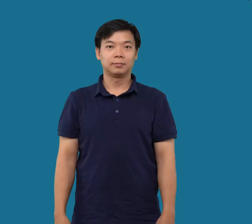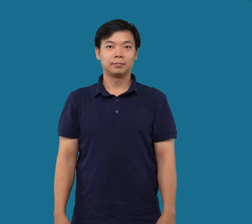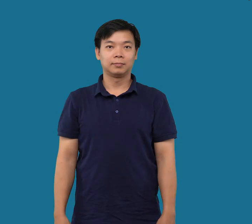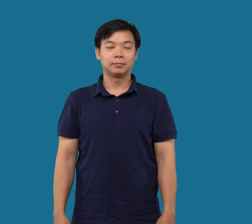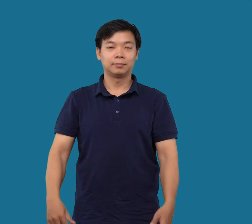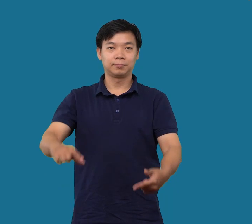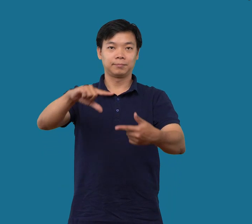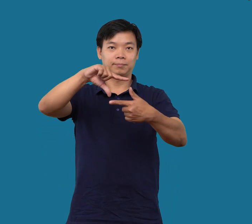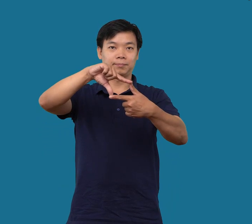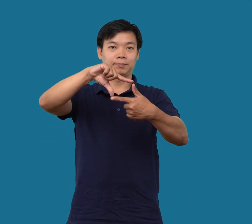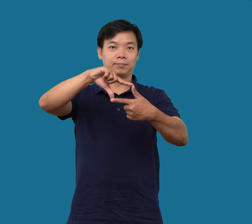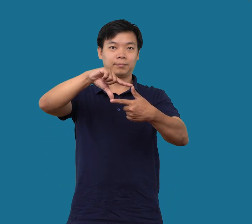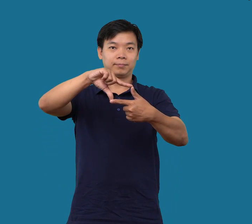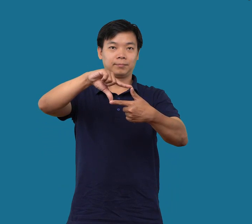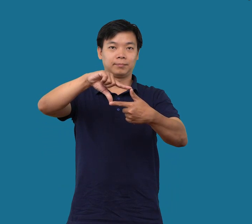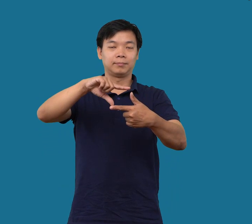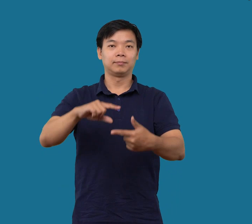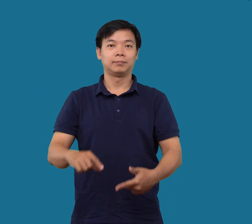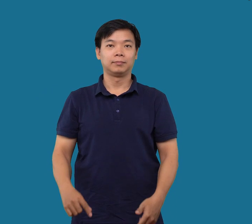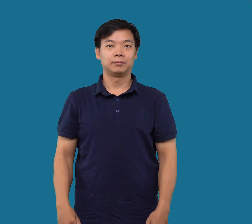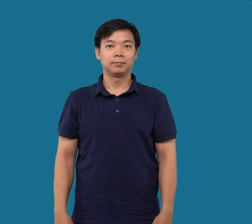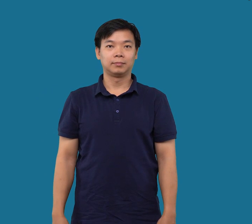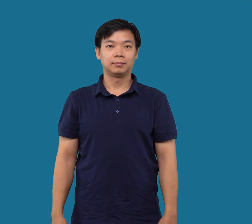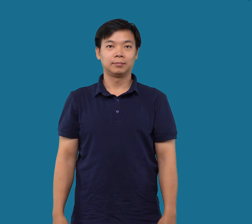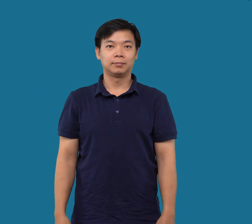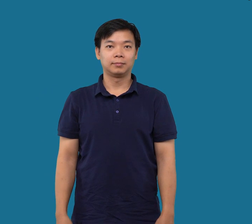hình bình hành